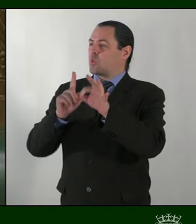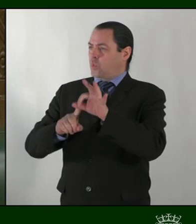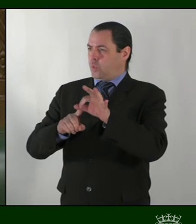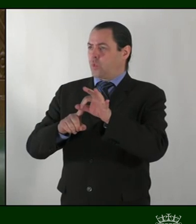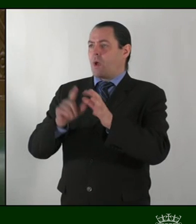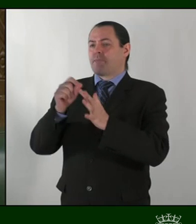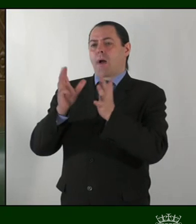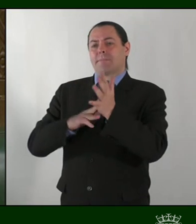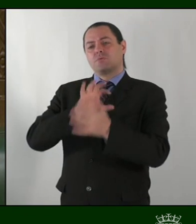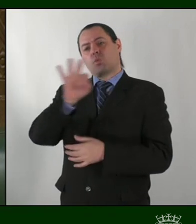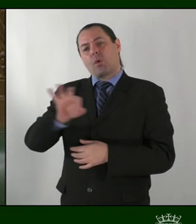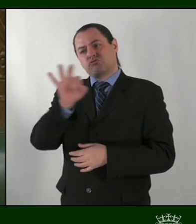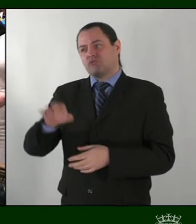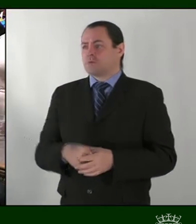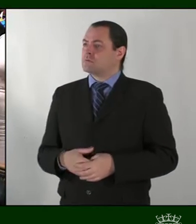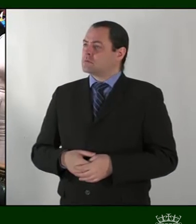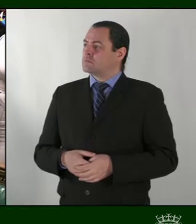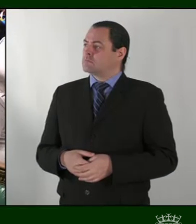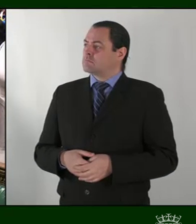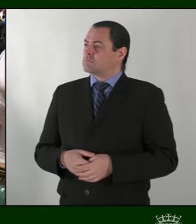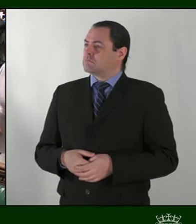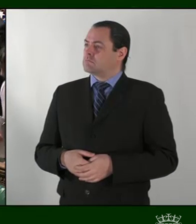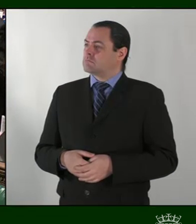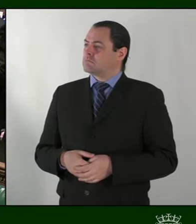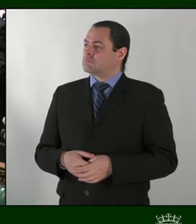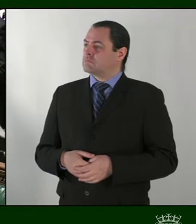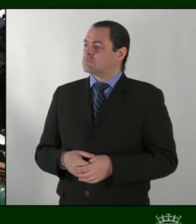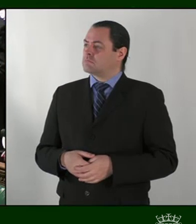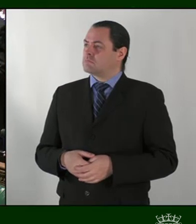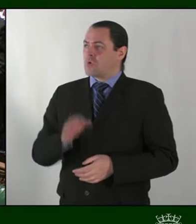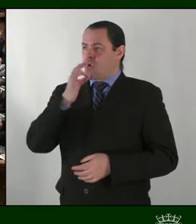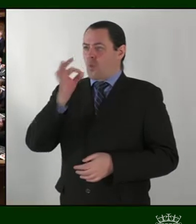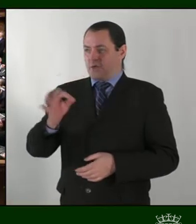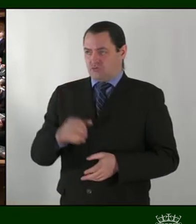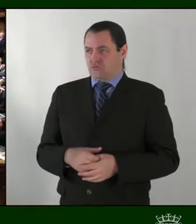If he will list his official engagements for Wednesday 12 February.